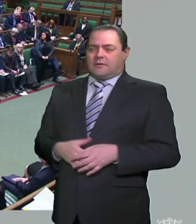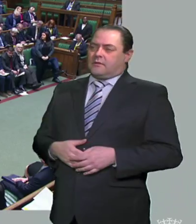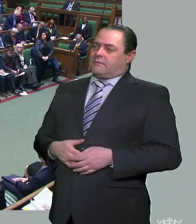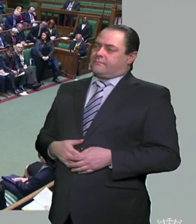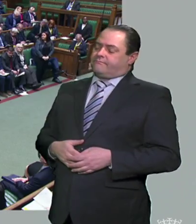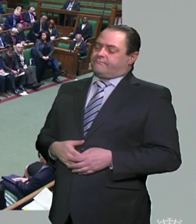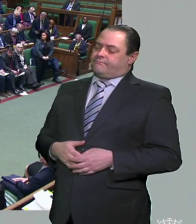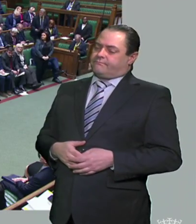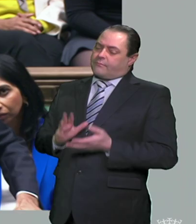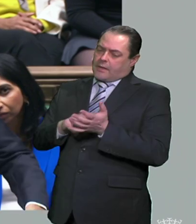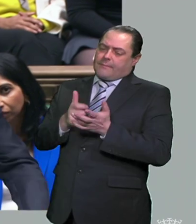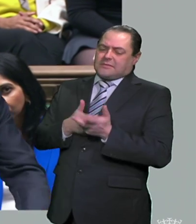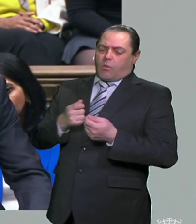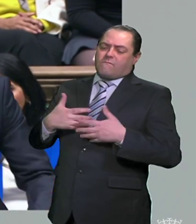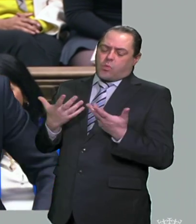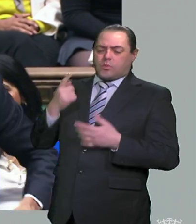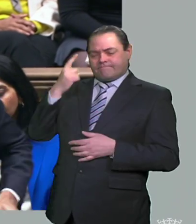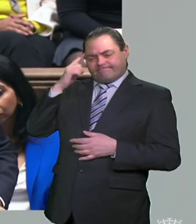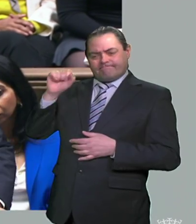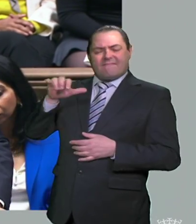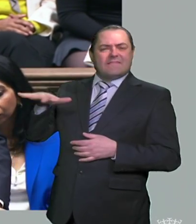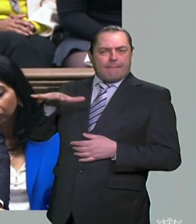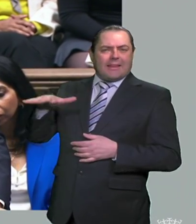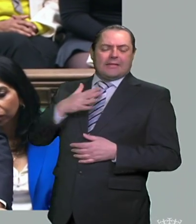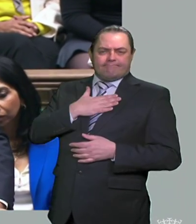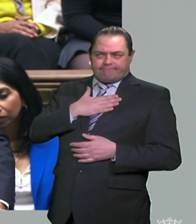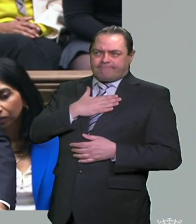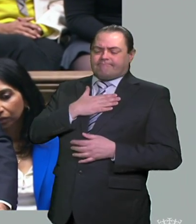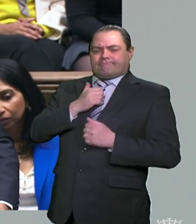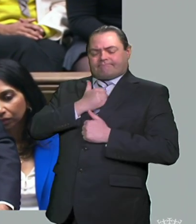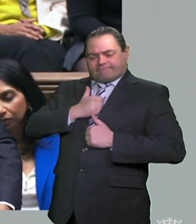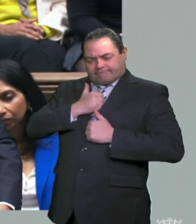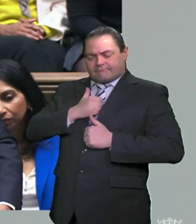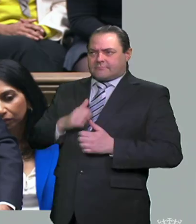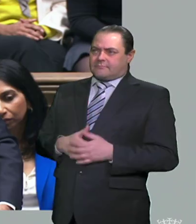Of course my thoughts and condolences go to Jean’s family.